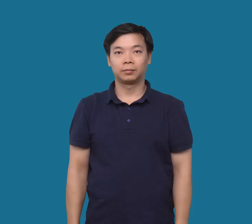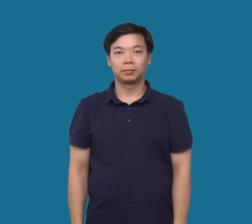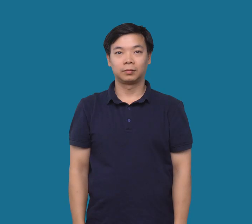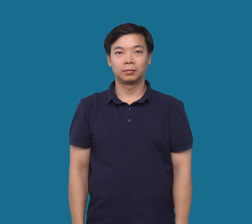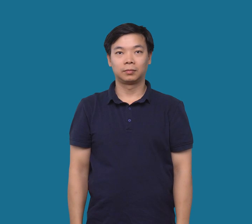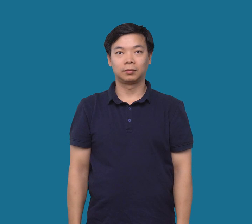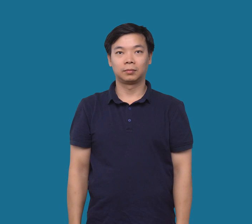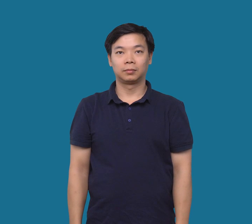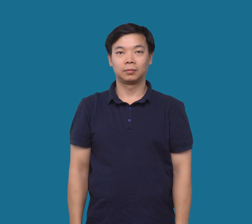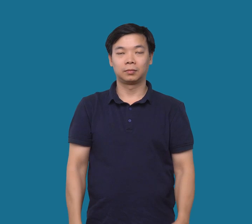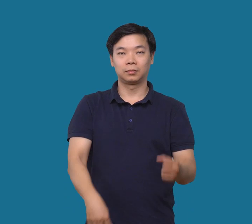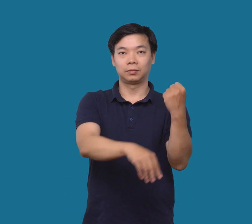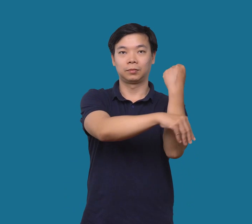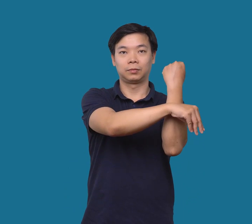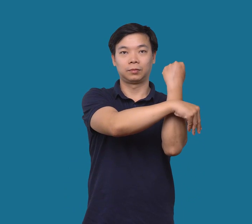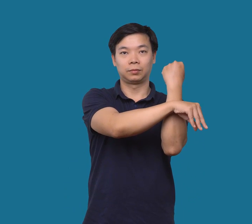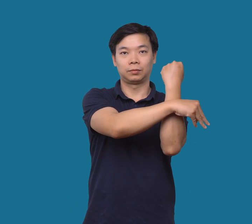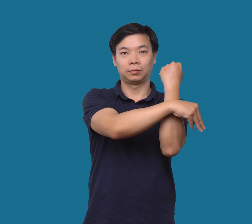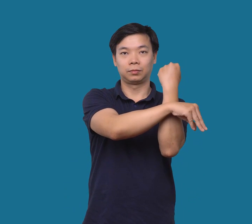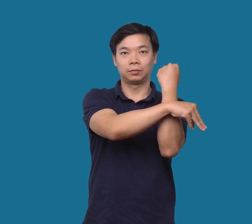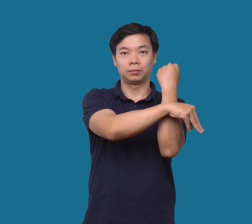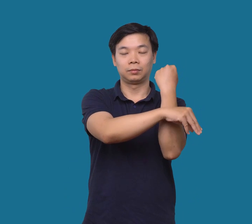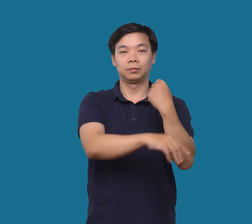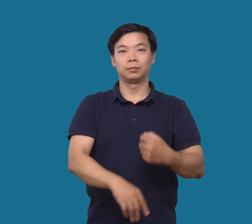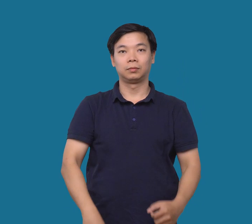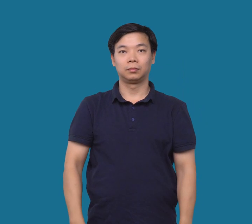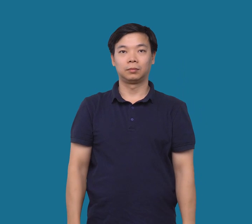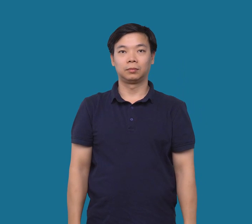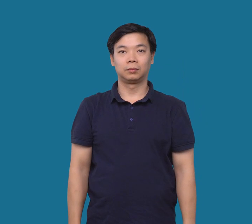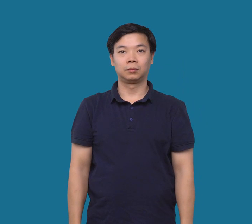cây phượng